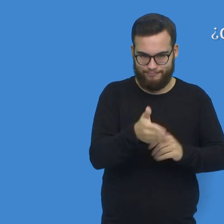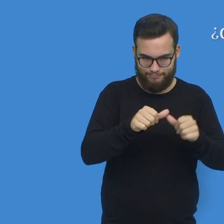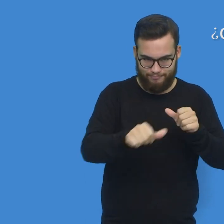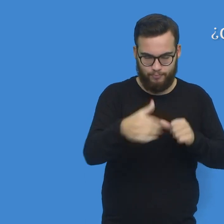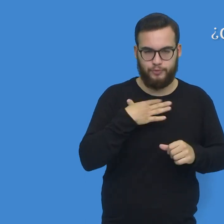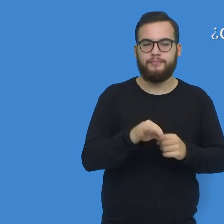a partir de